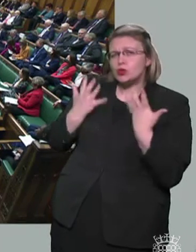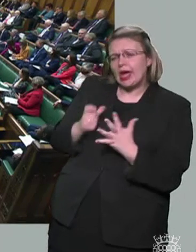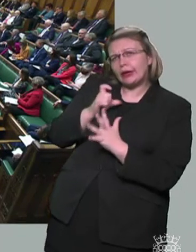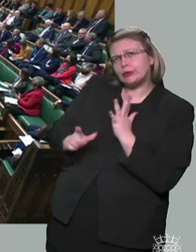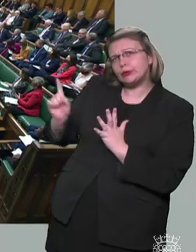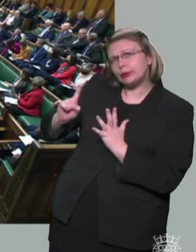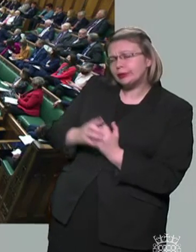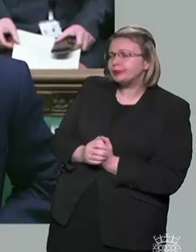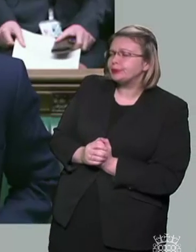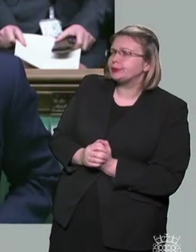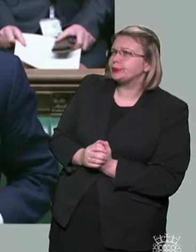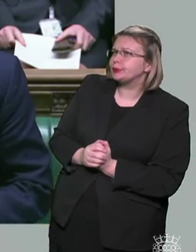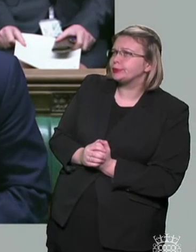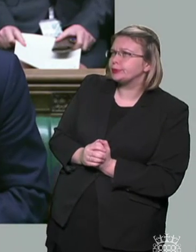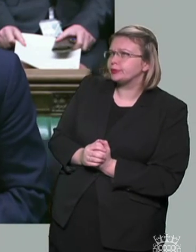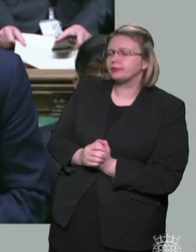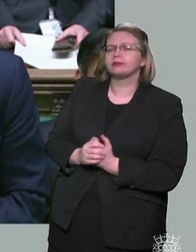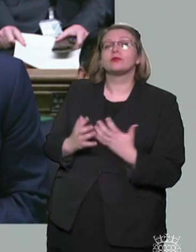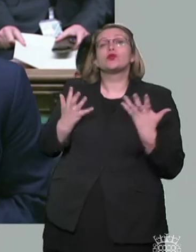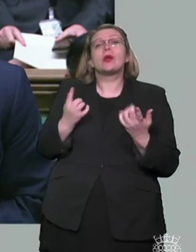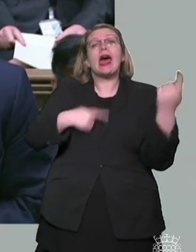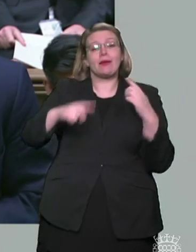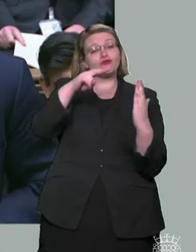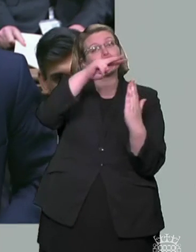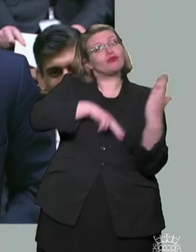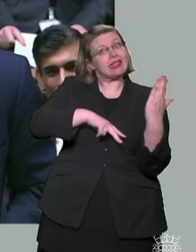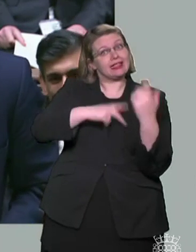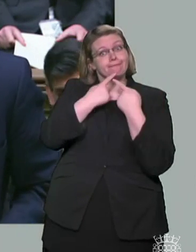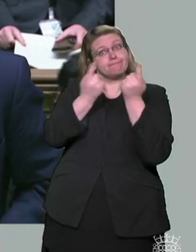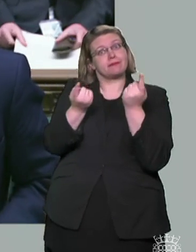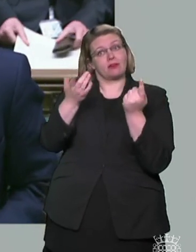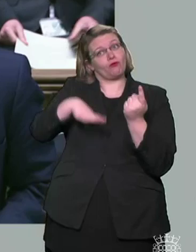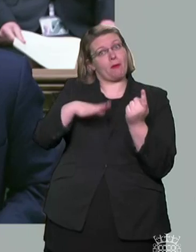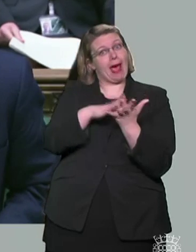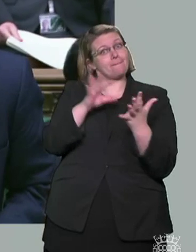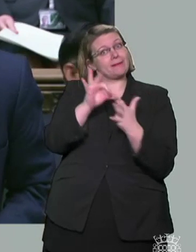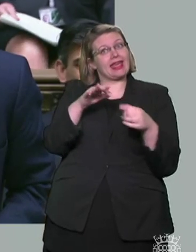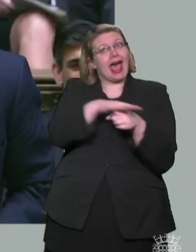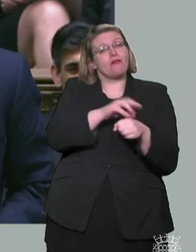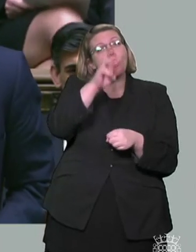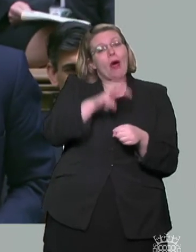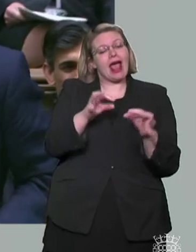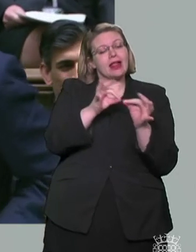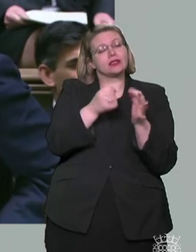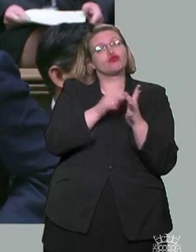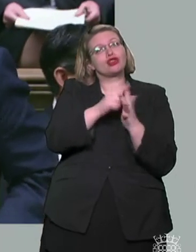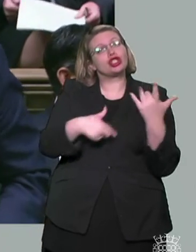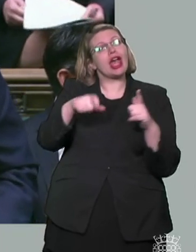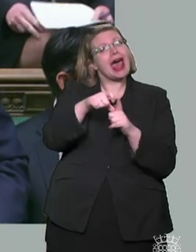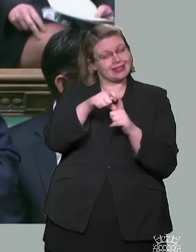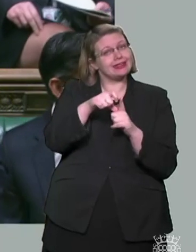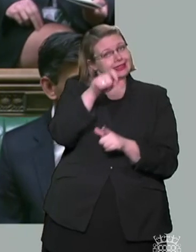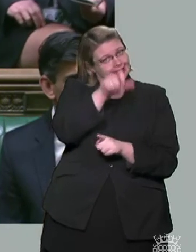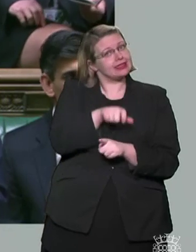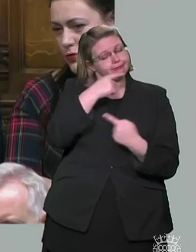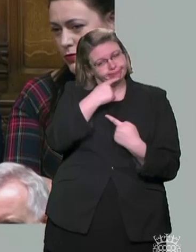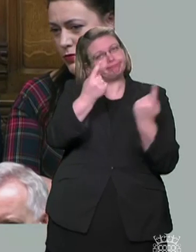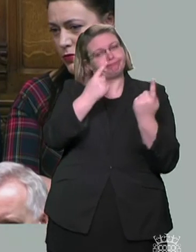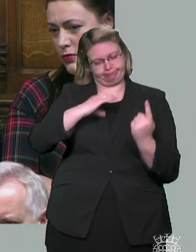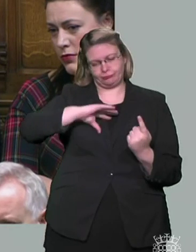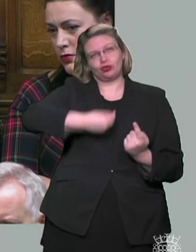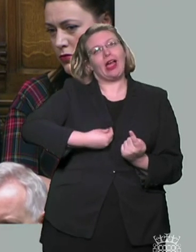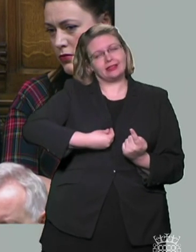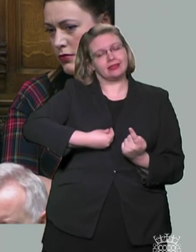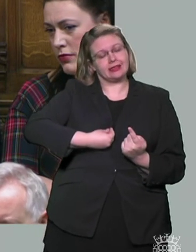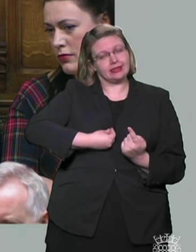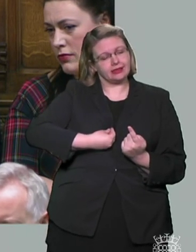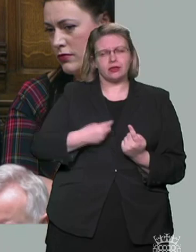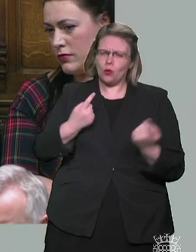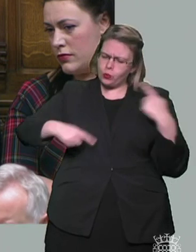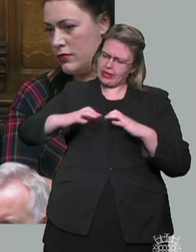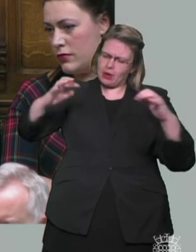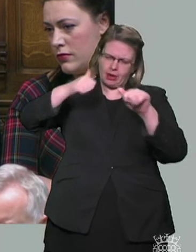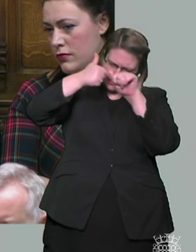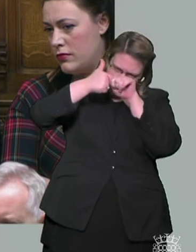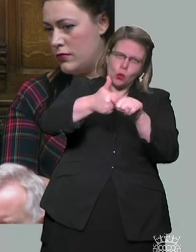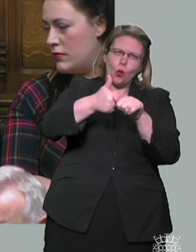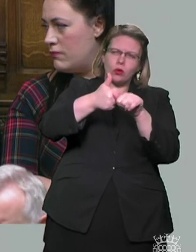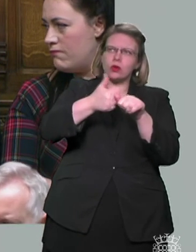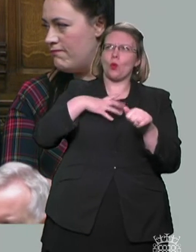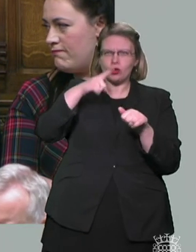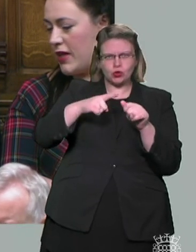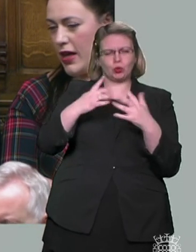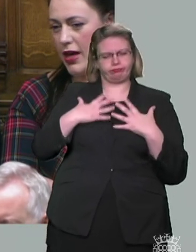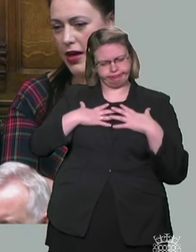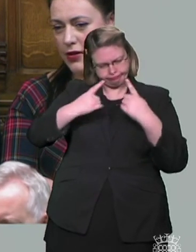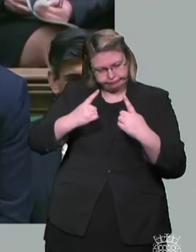The whole House will have read the statement today from my honourable Friend the Member for Bridgend —I know that the House stands with you and will give you the support you need to live freely as yourself.